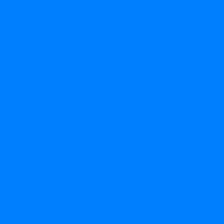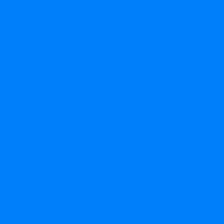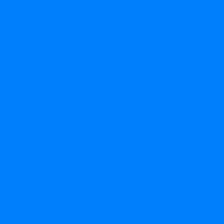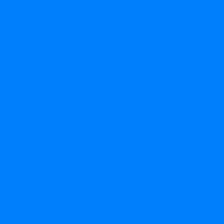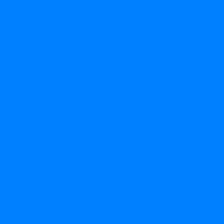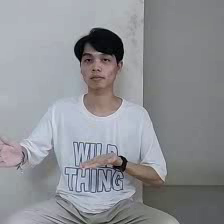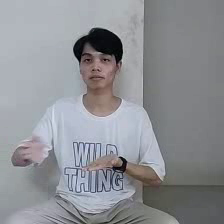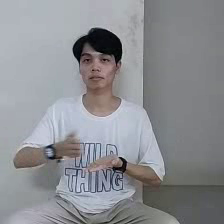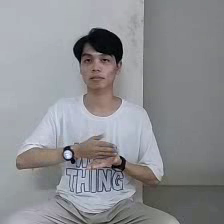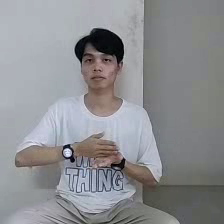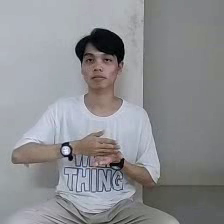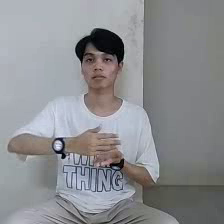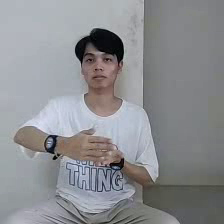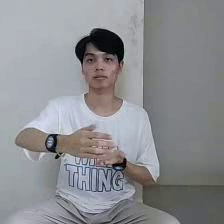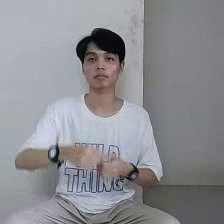San sẻ